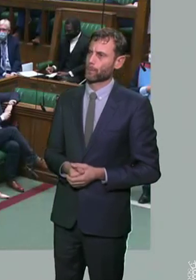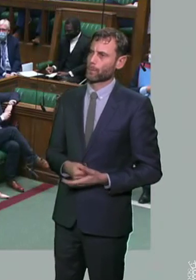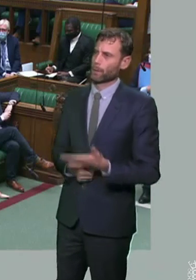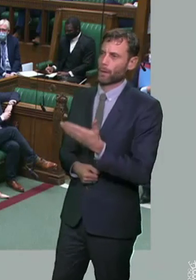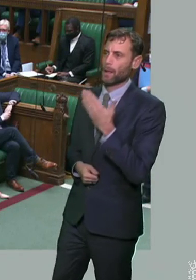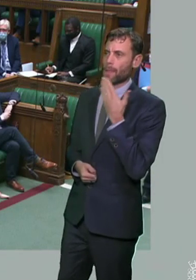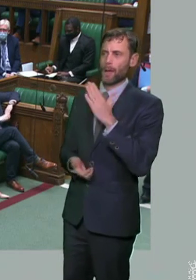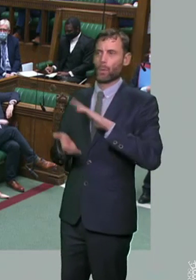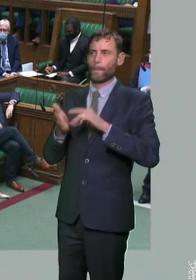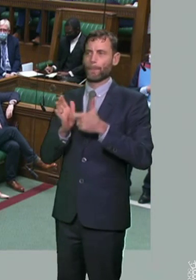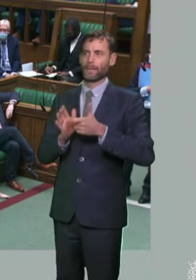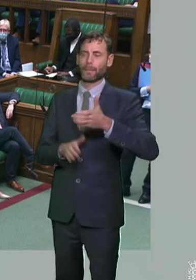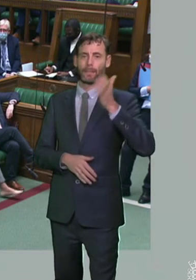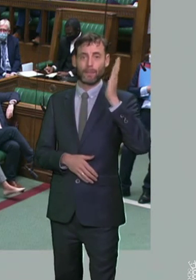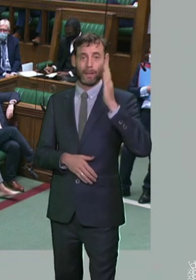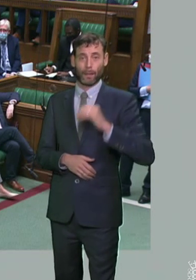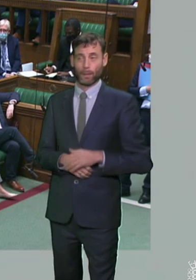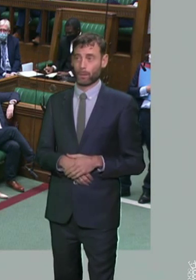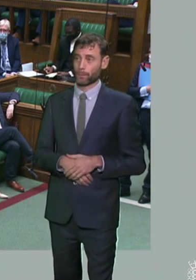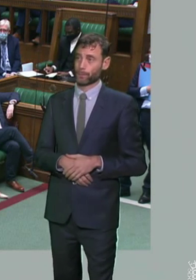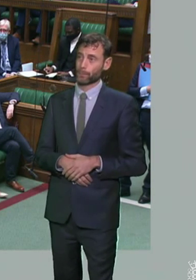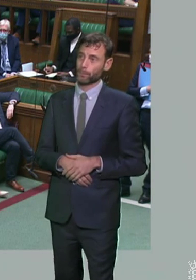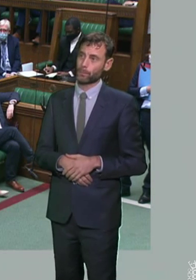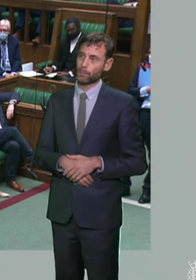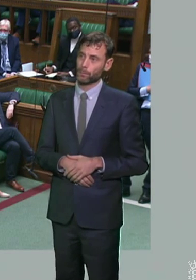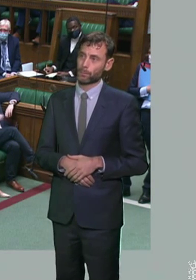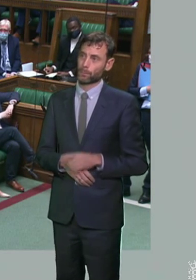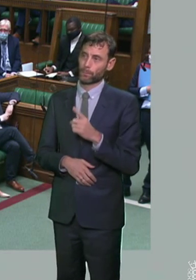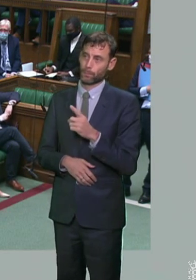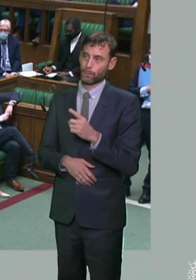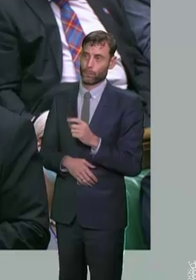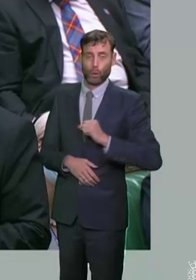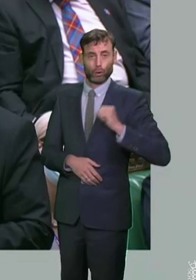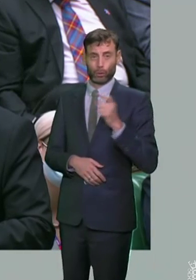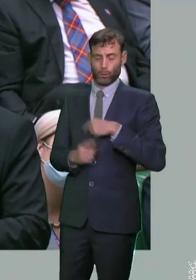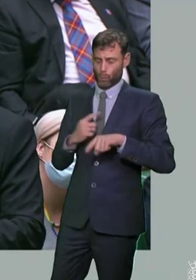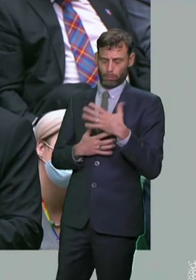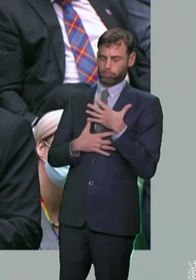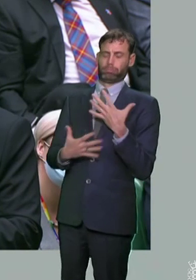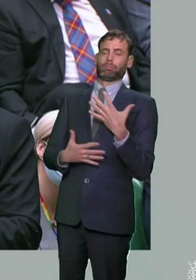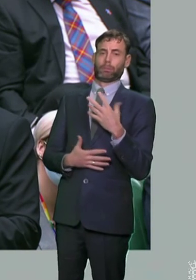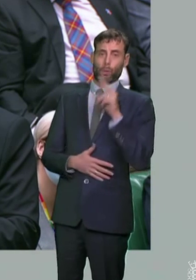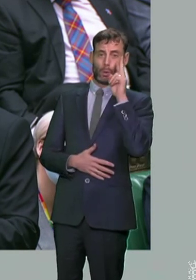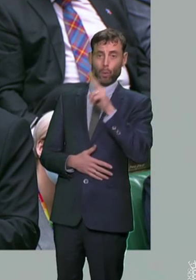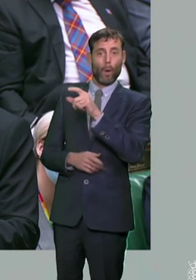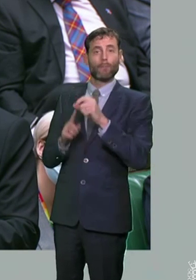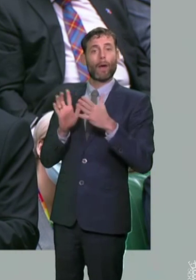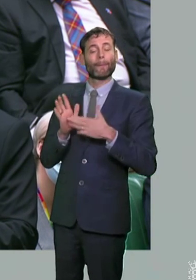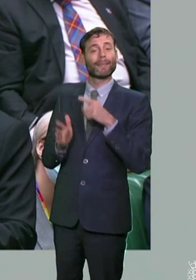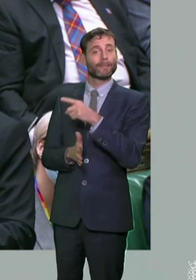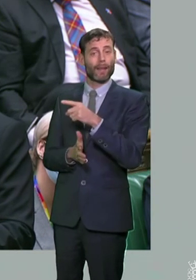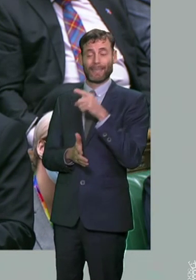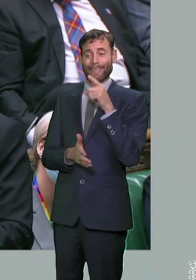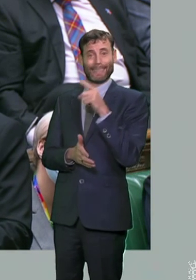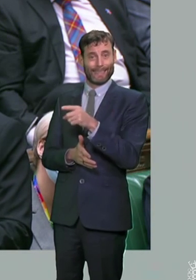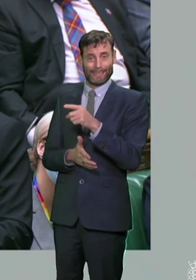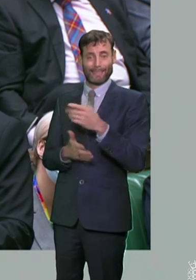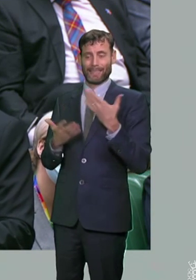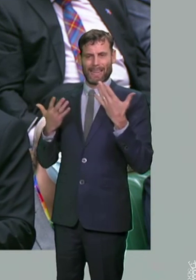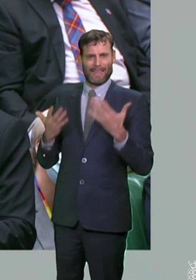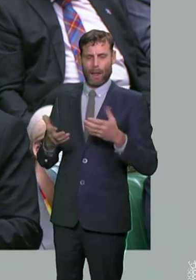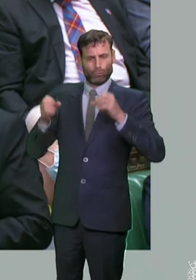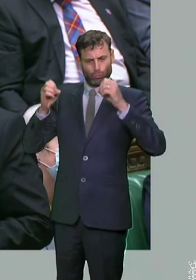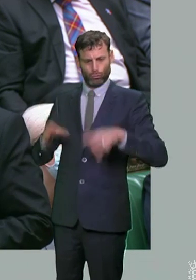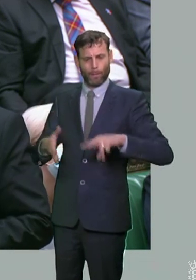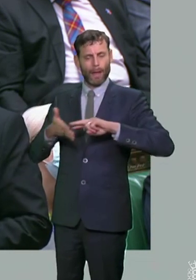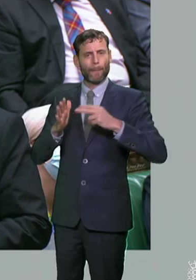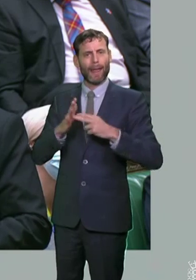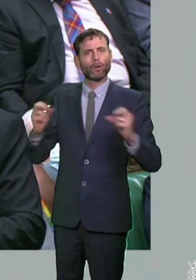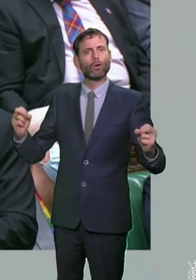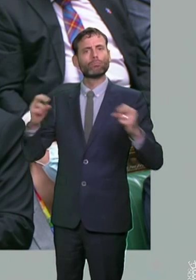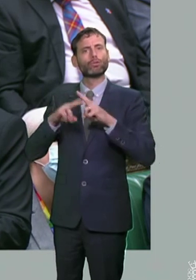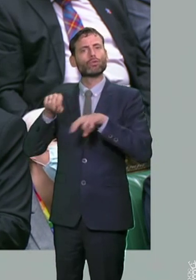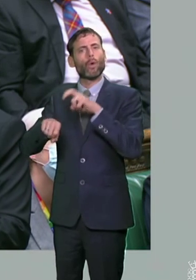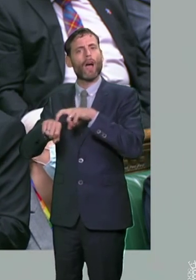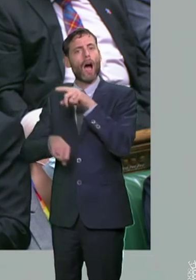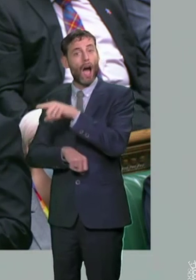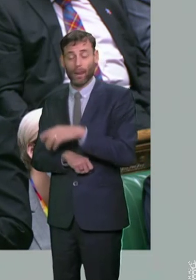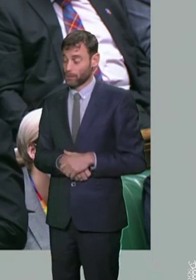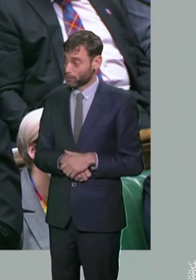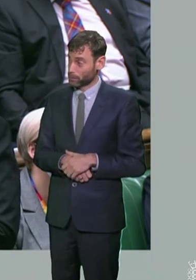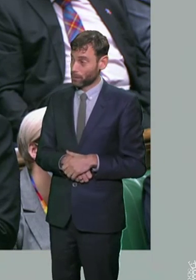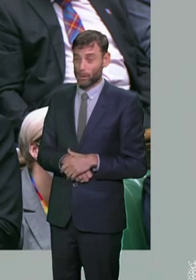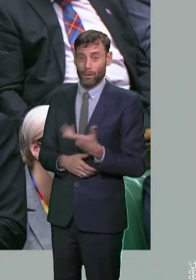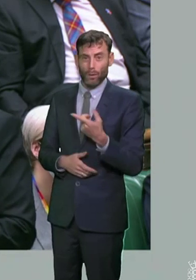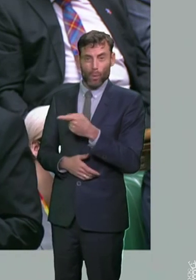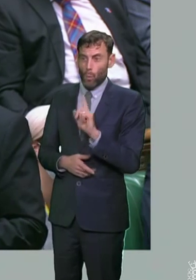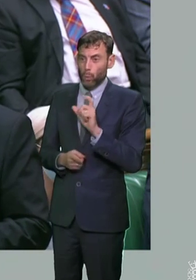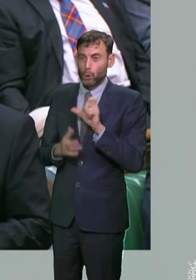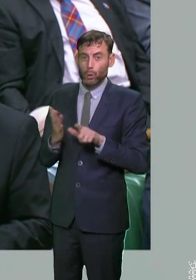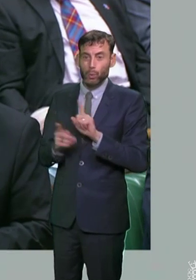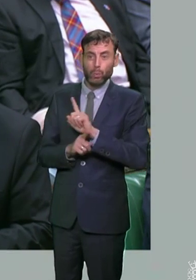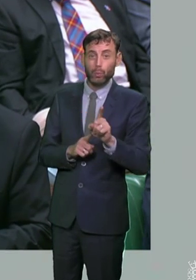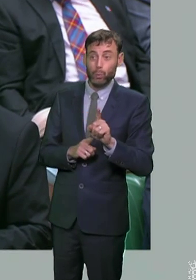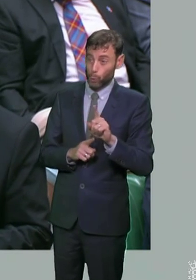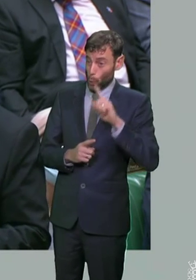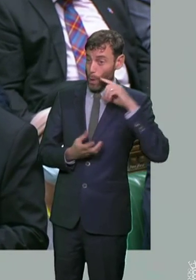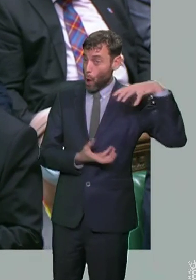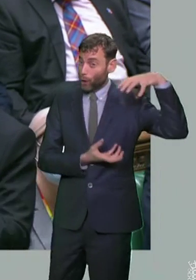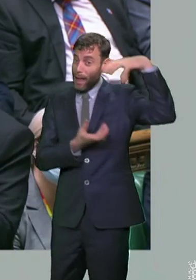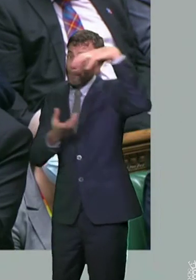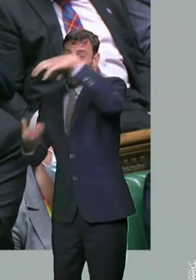13. Scots stood slack-jawed with astonishment this week at the news that the Prime Minister has abandoned his DUP bridge to Northern Ireland—perhaps he will offer hot air balloons for the crossing instead, and inflate them himself.